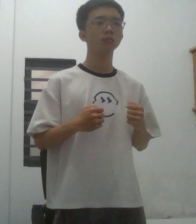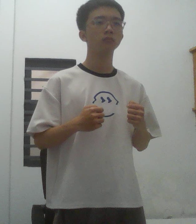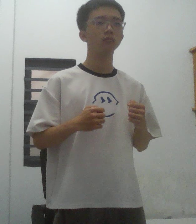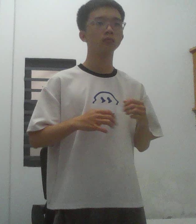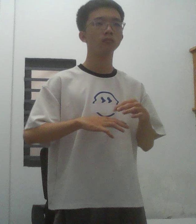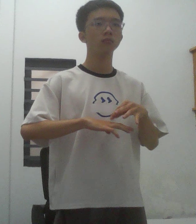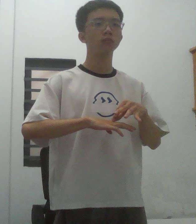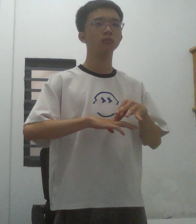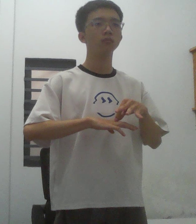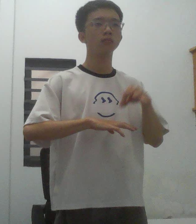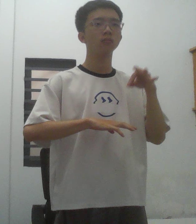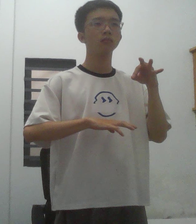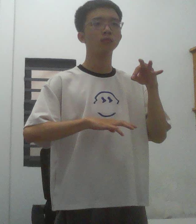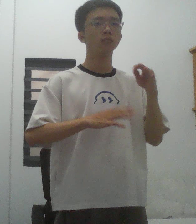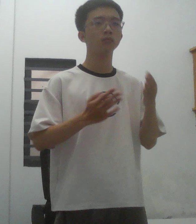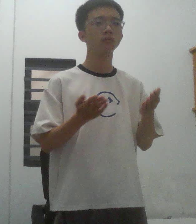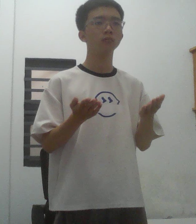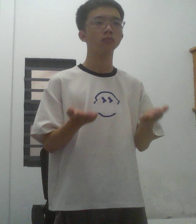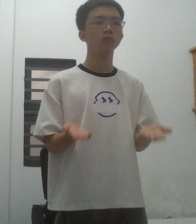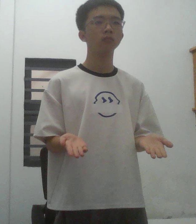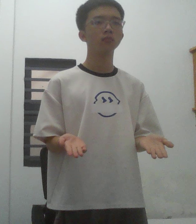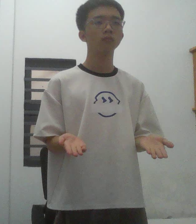tuan nay